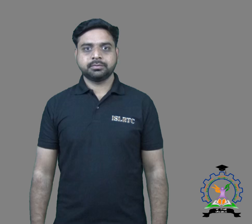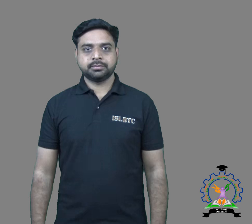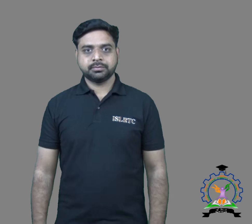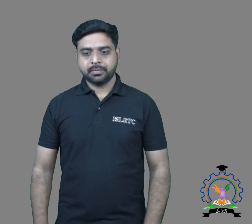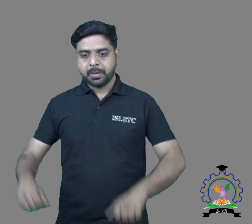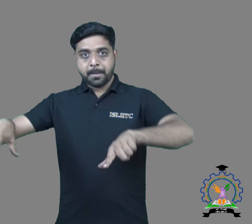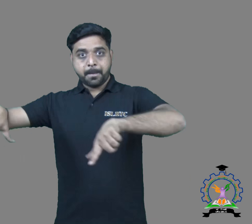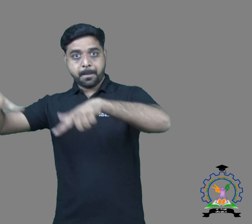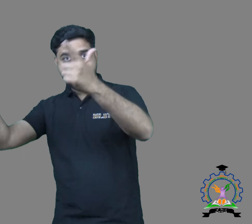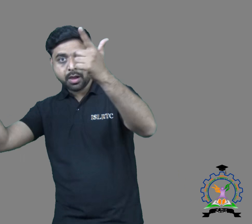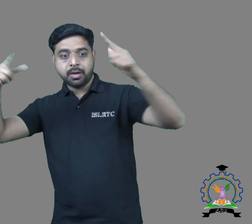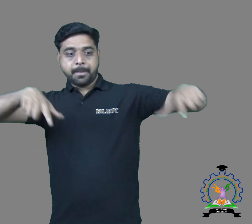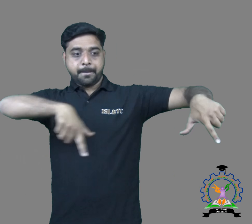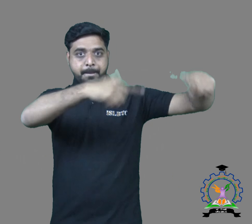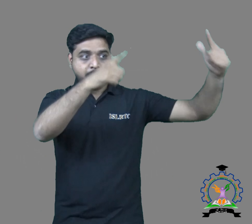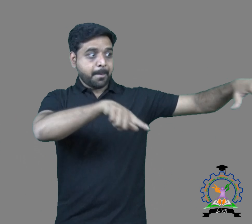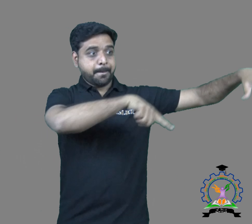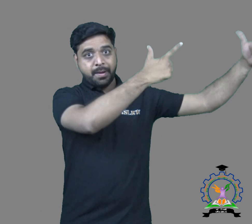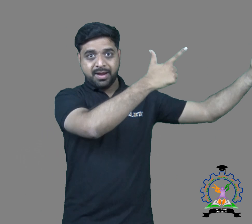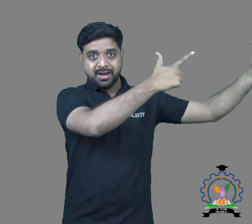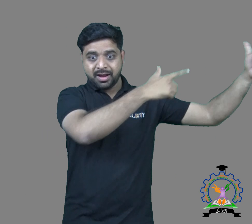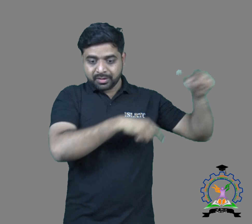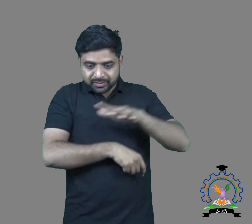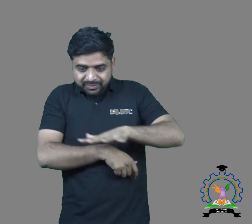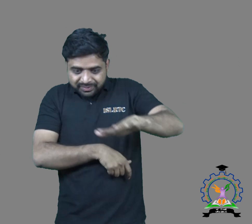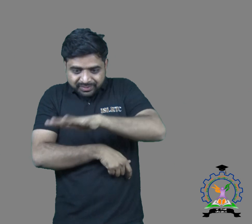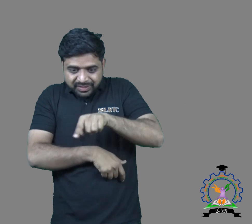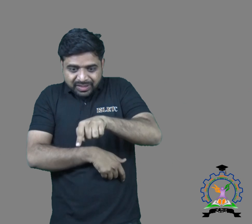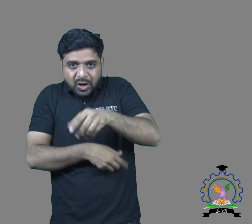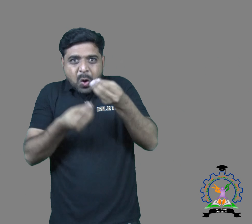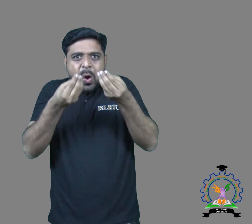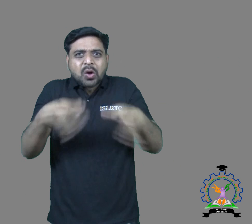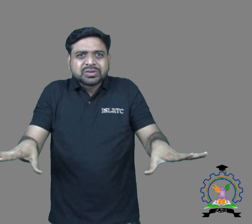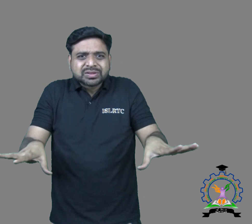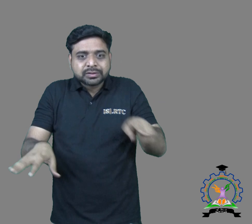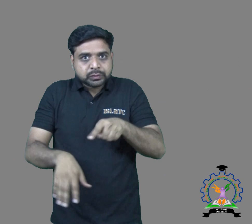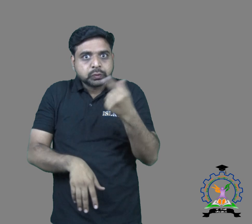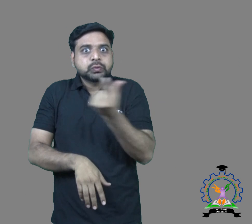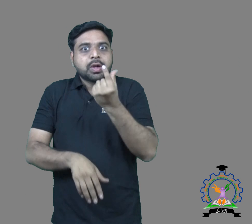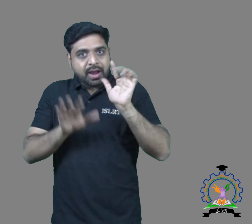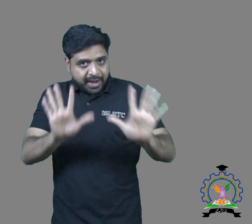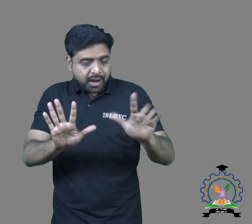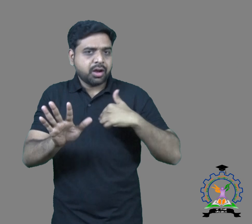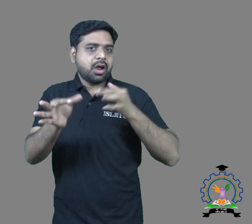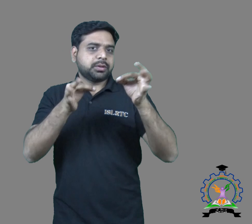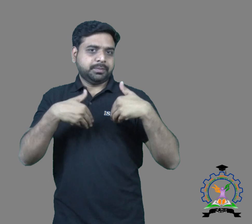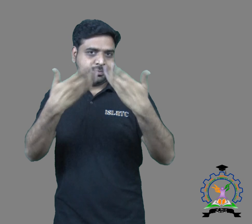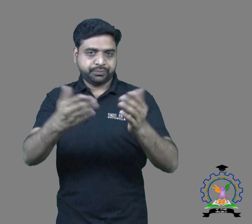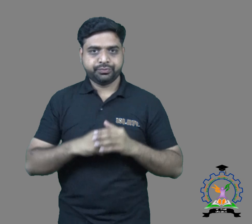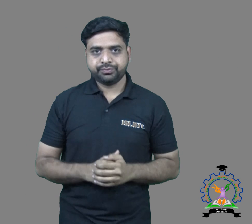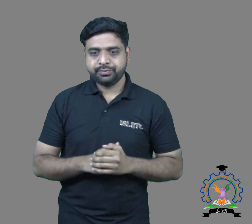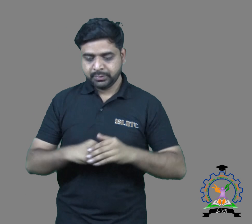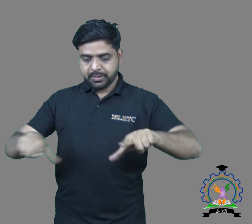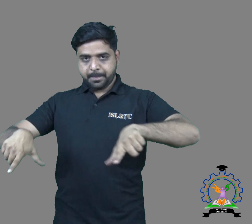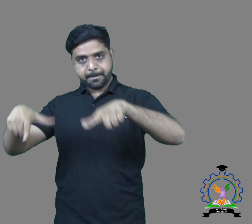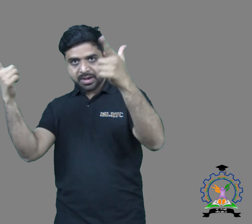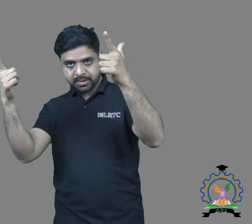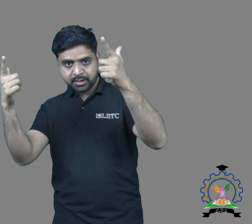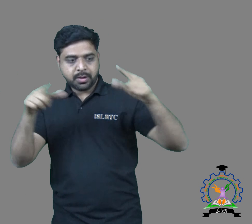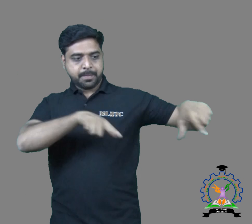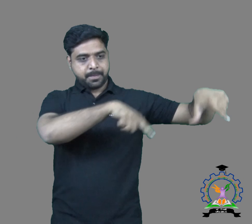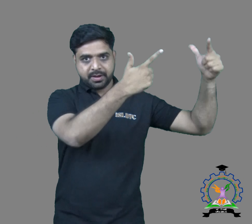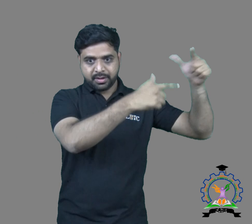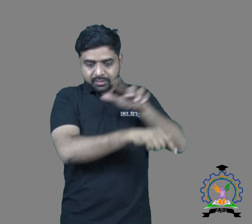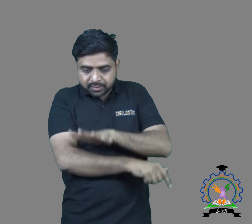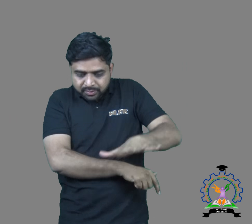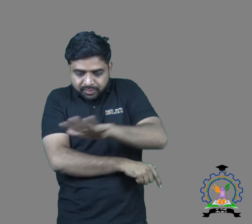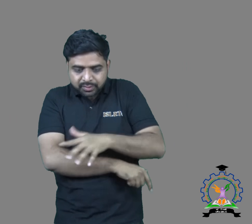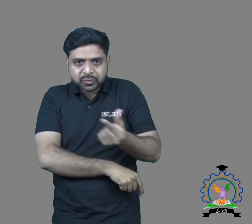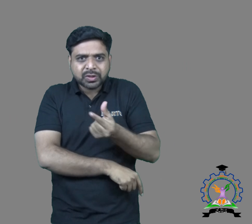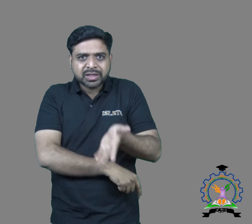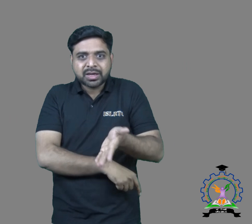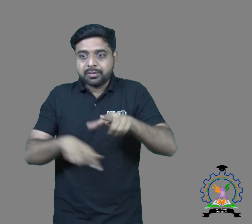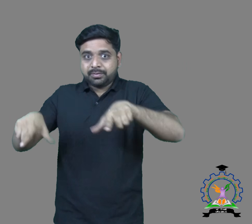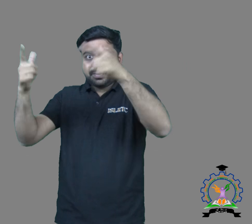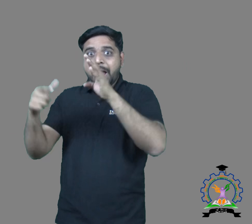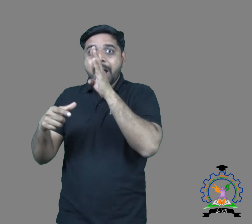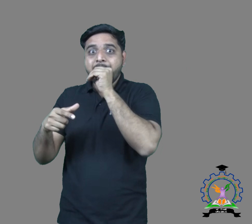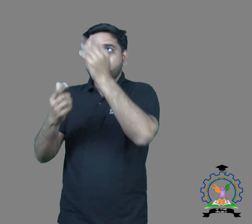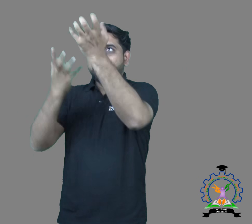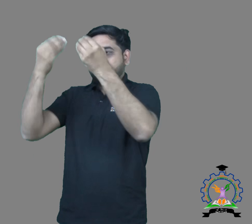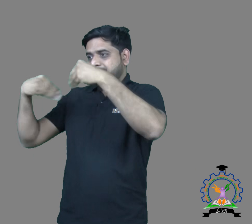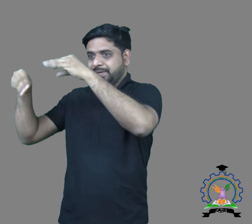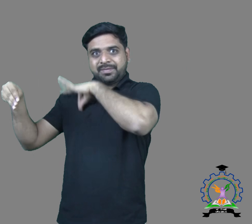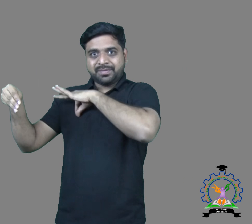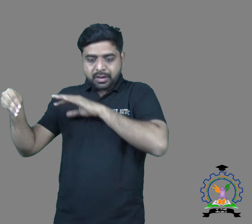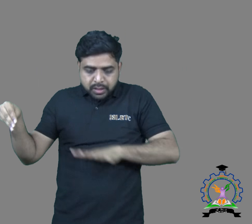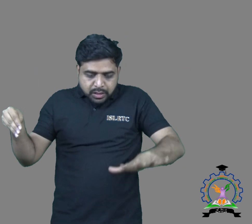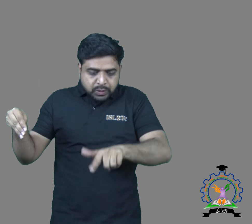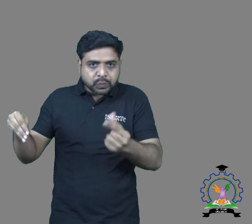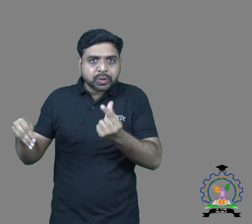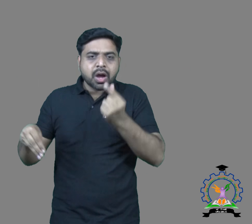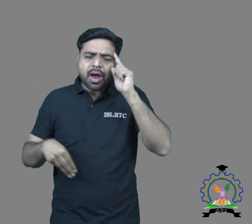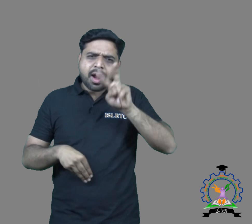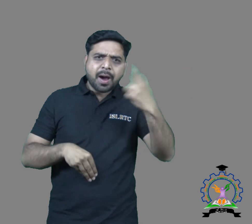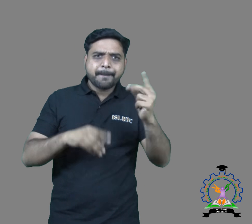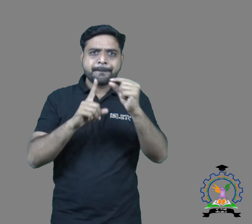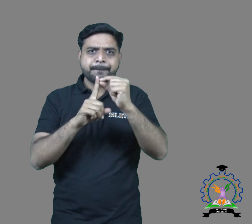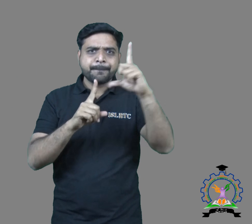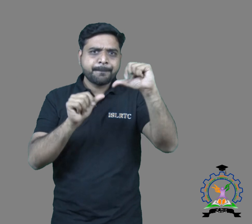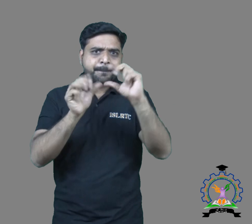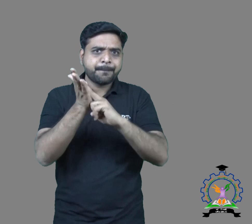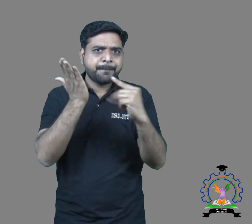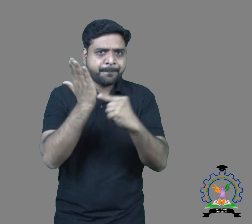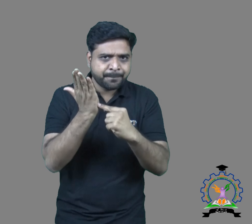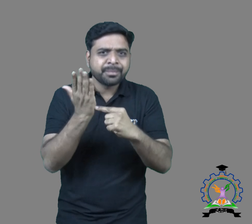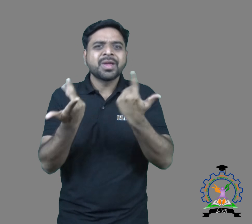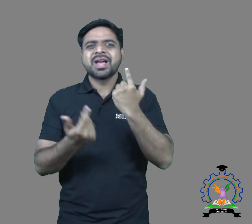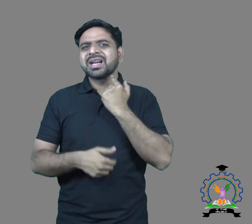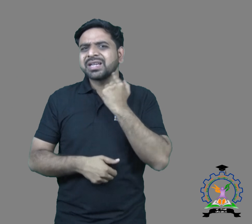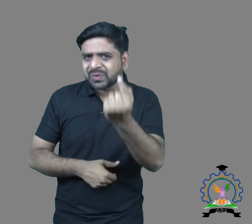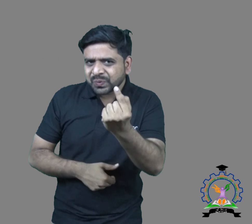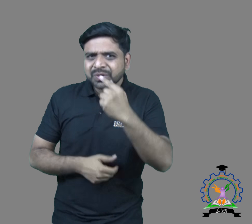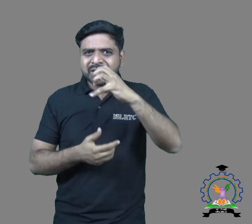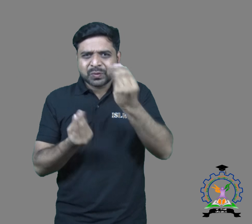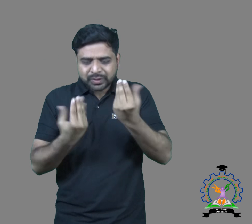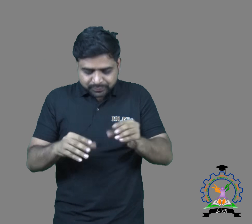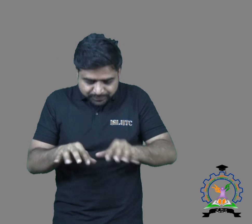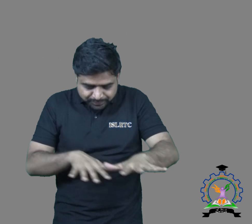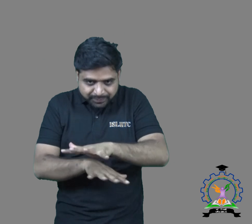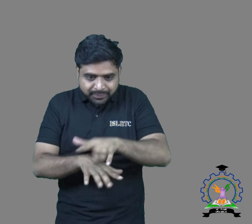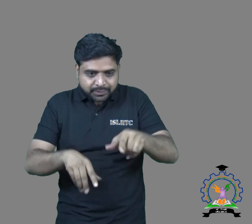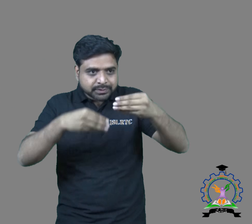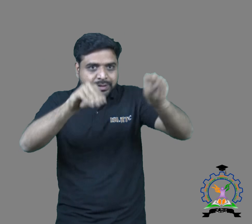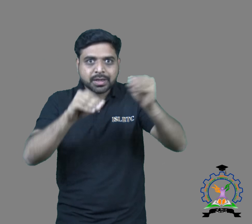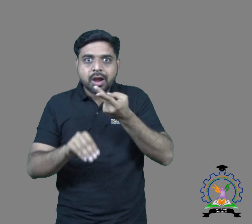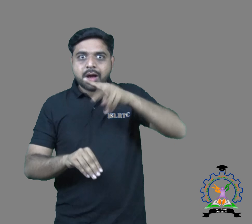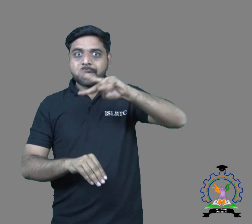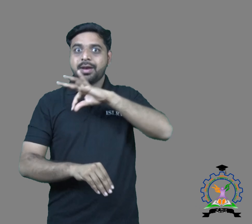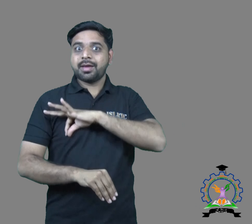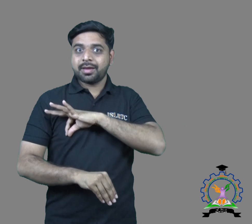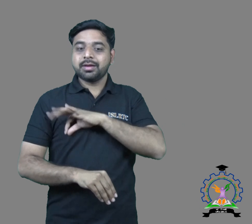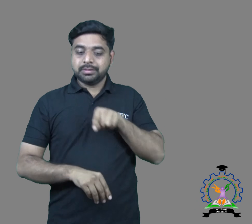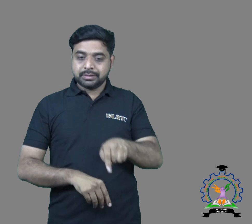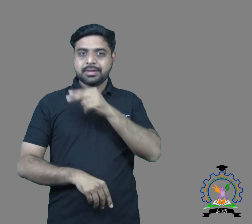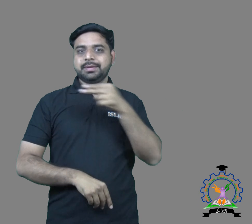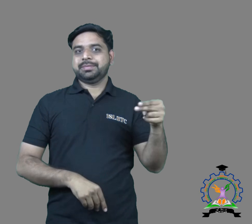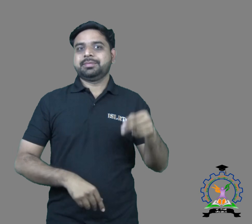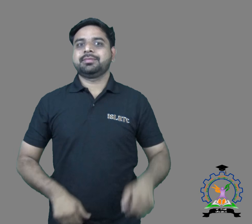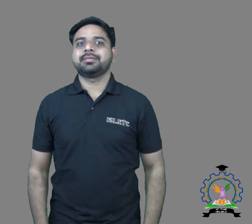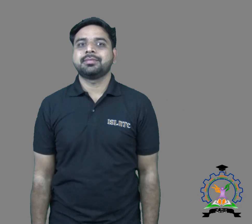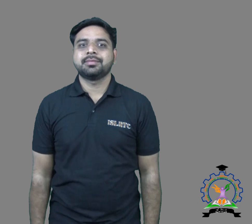Alley Cropping